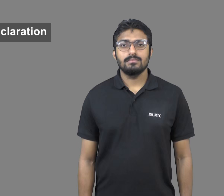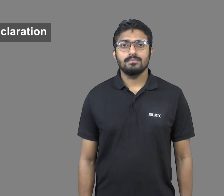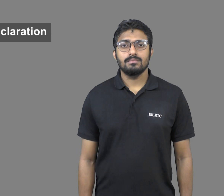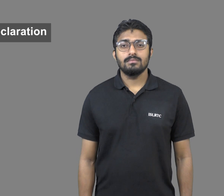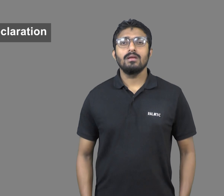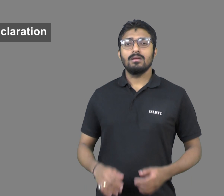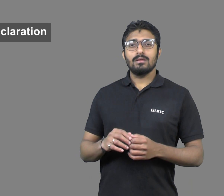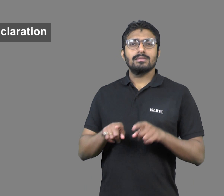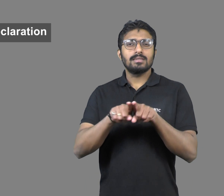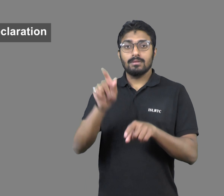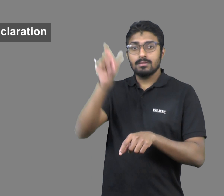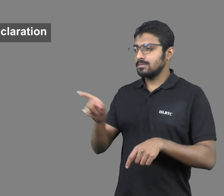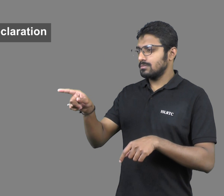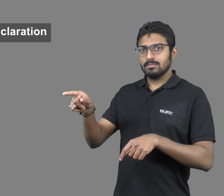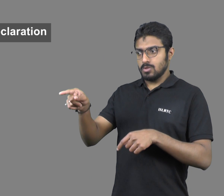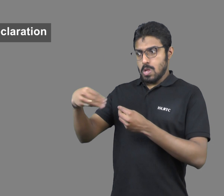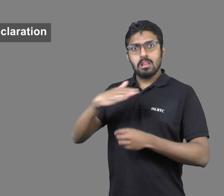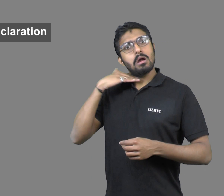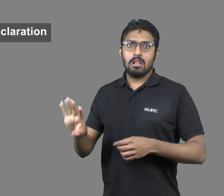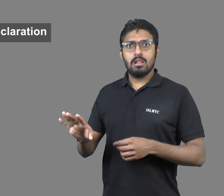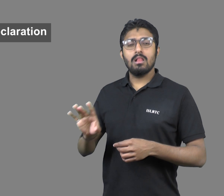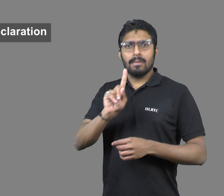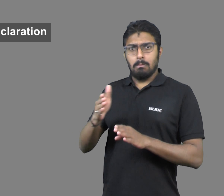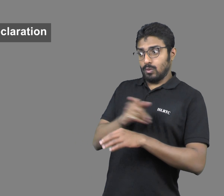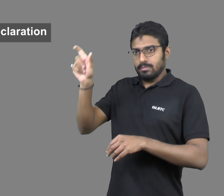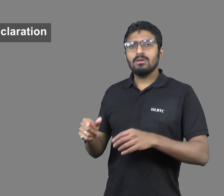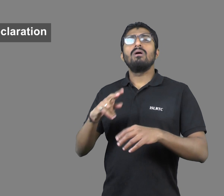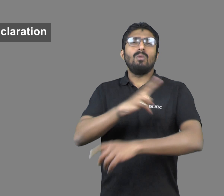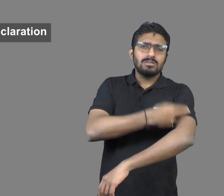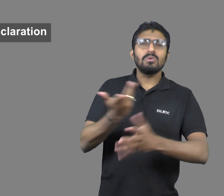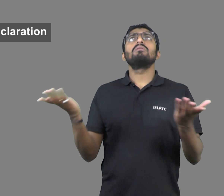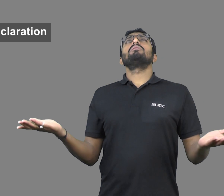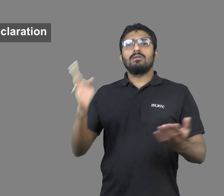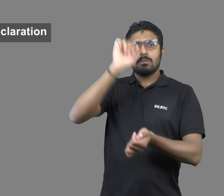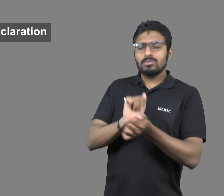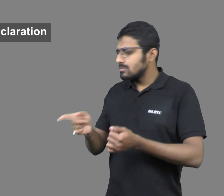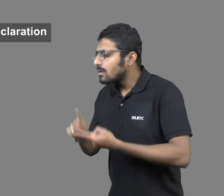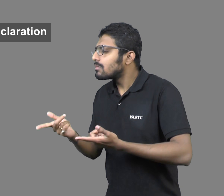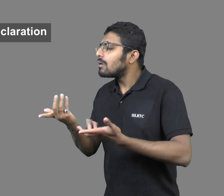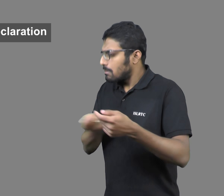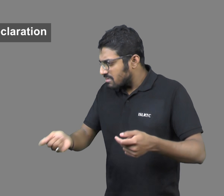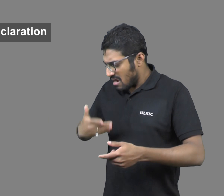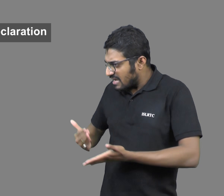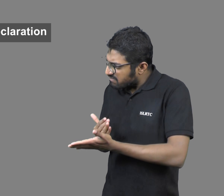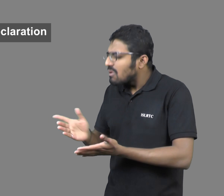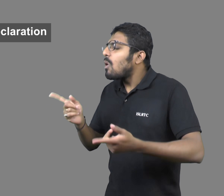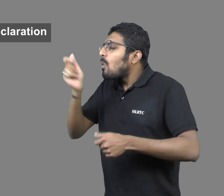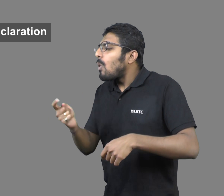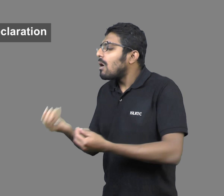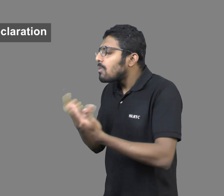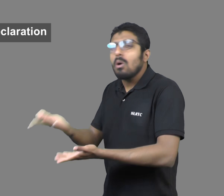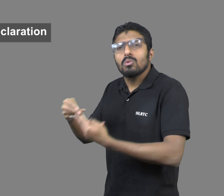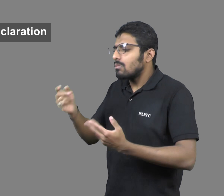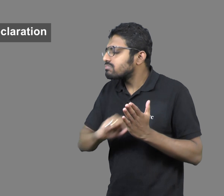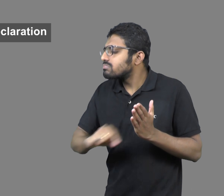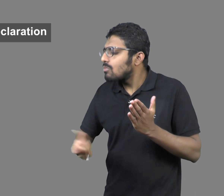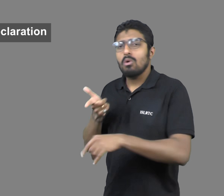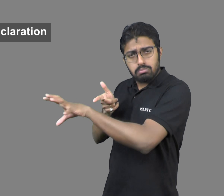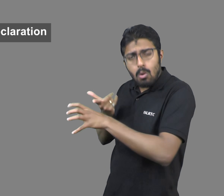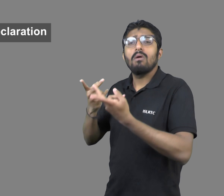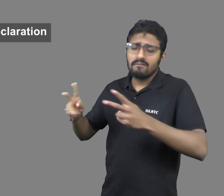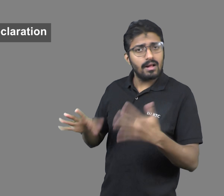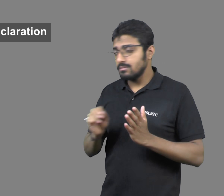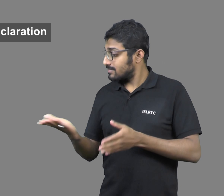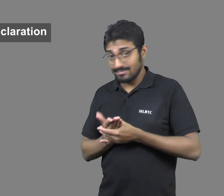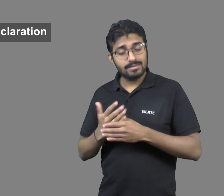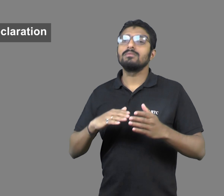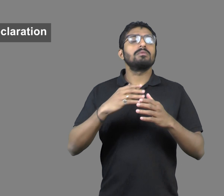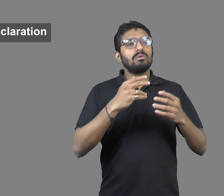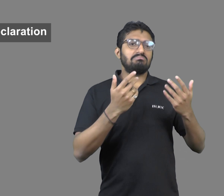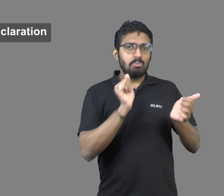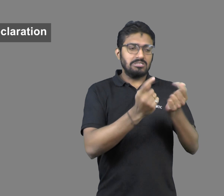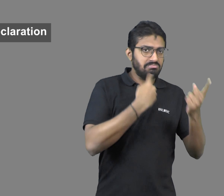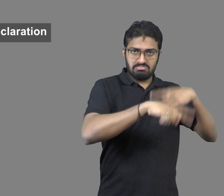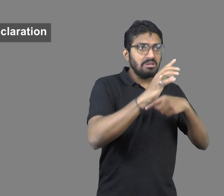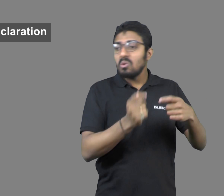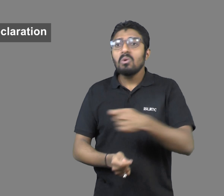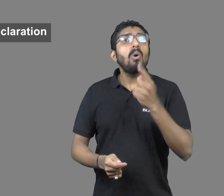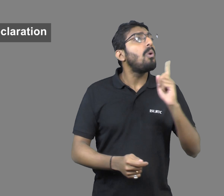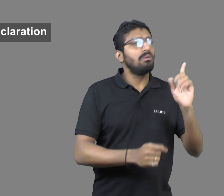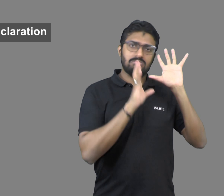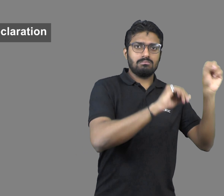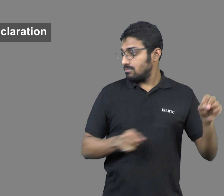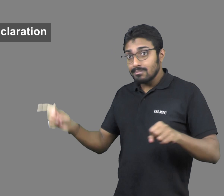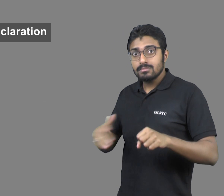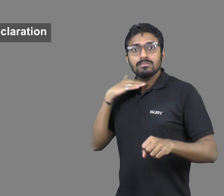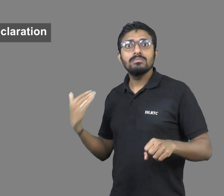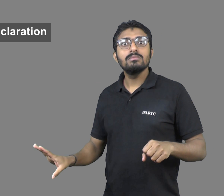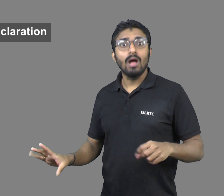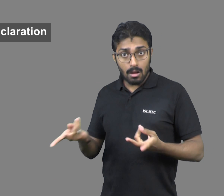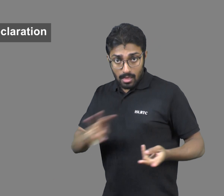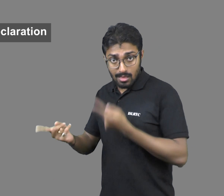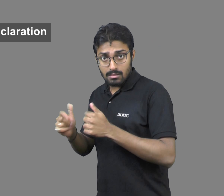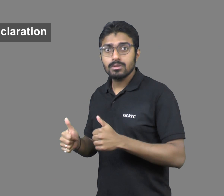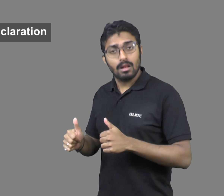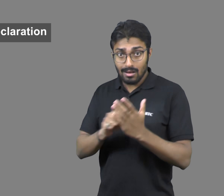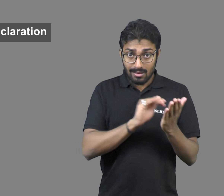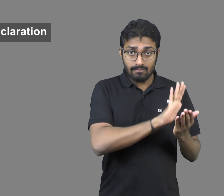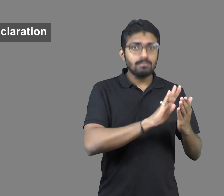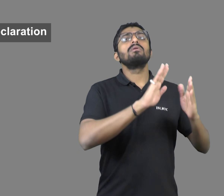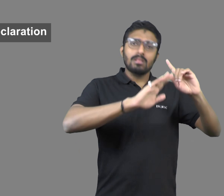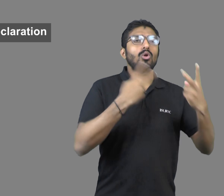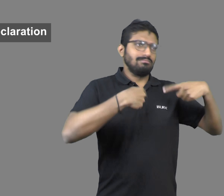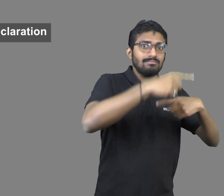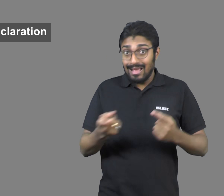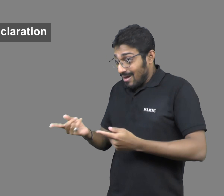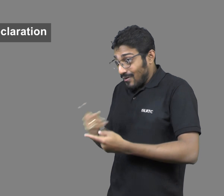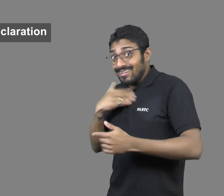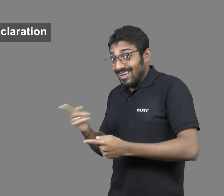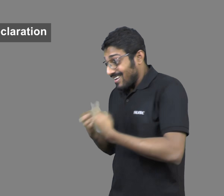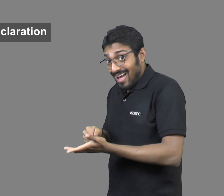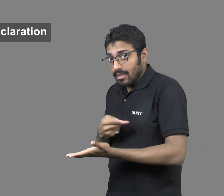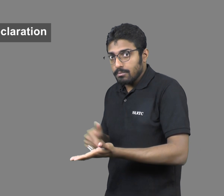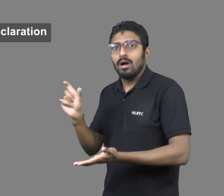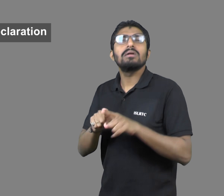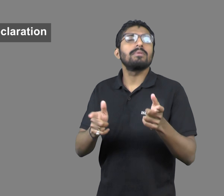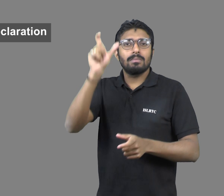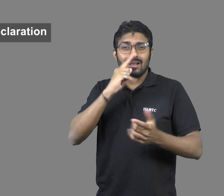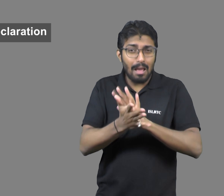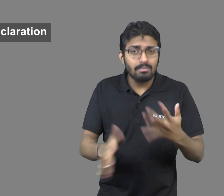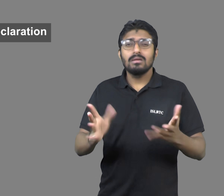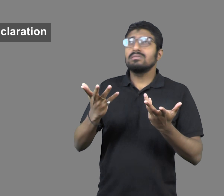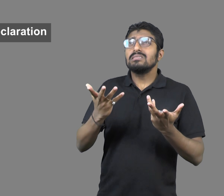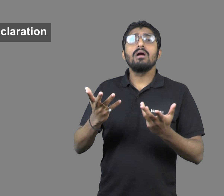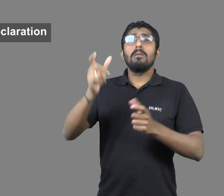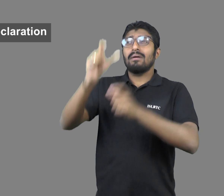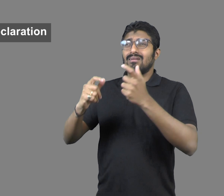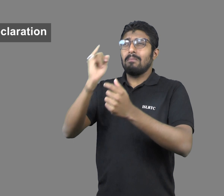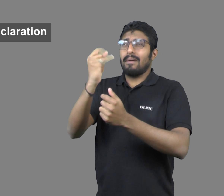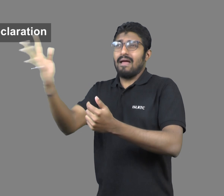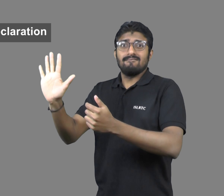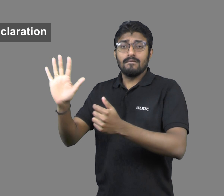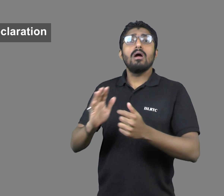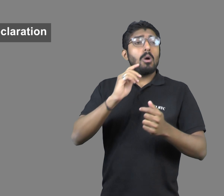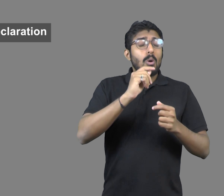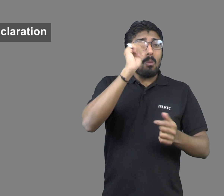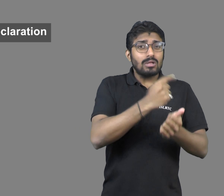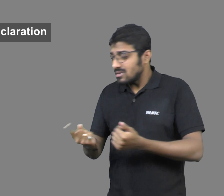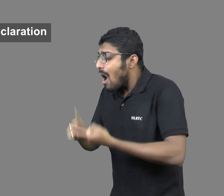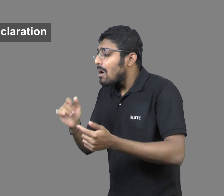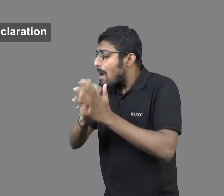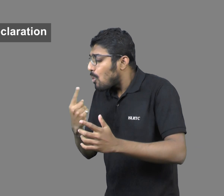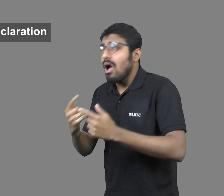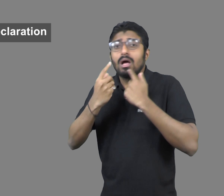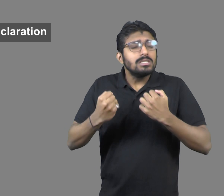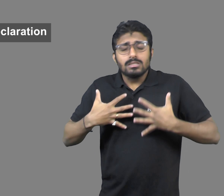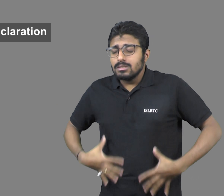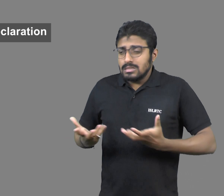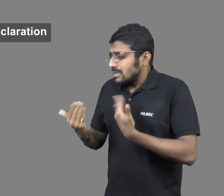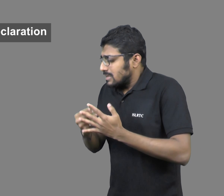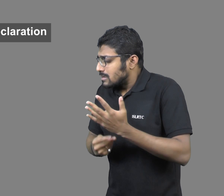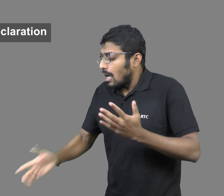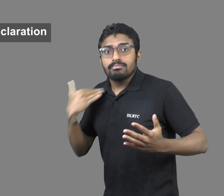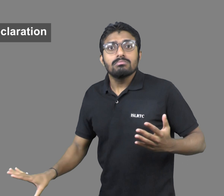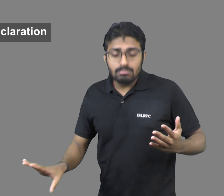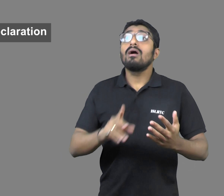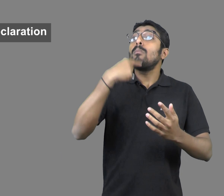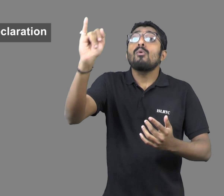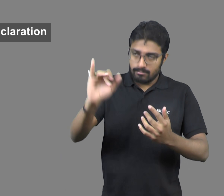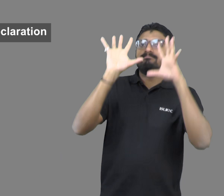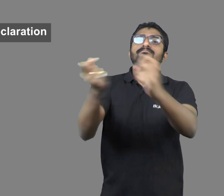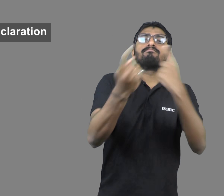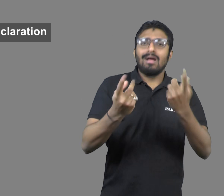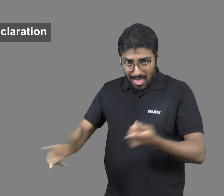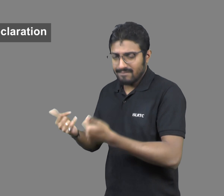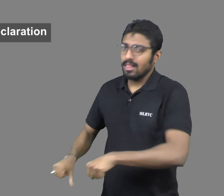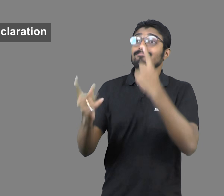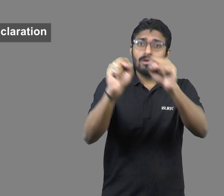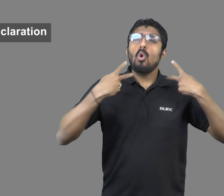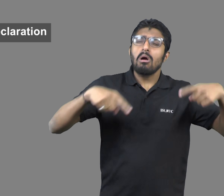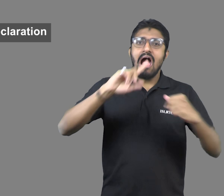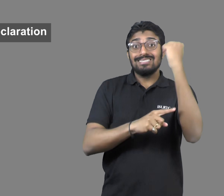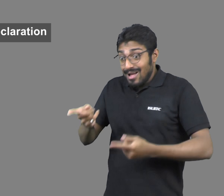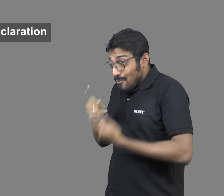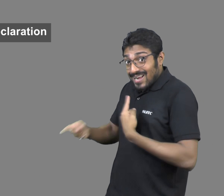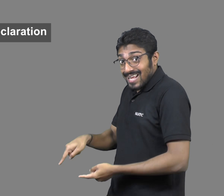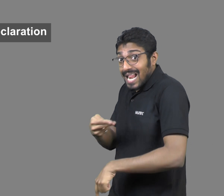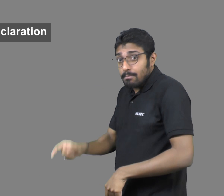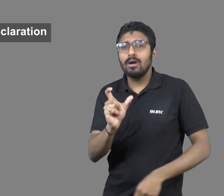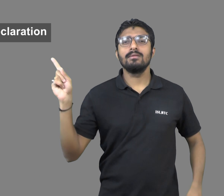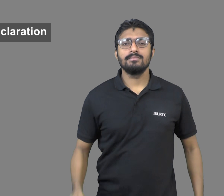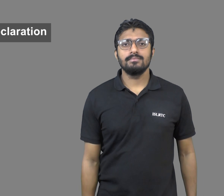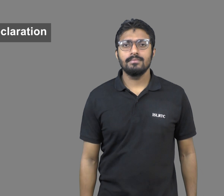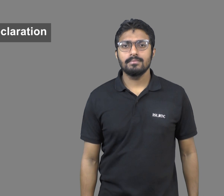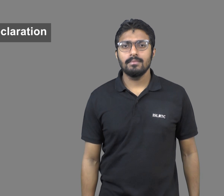Dying Declaration